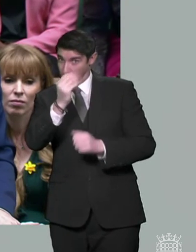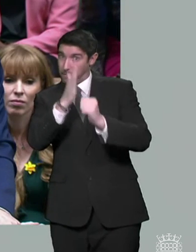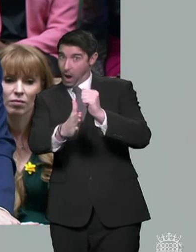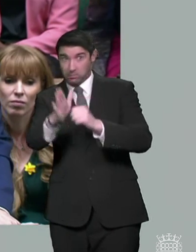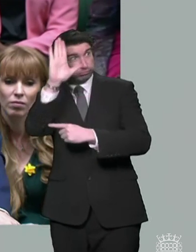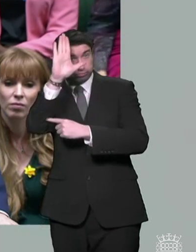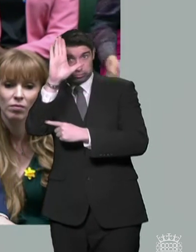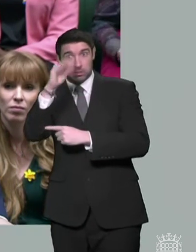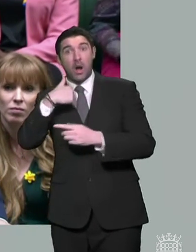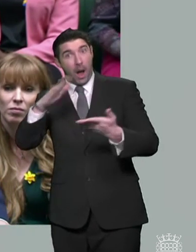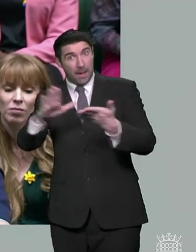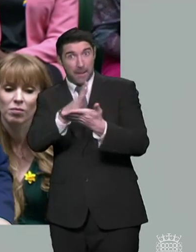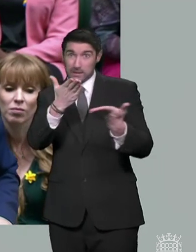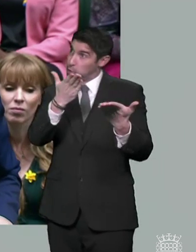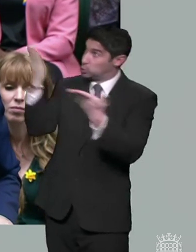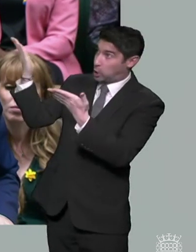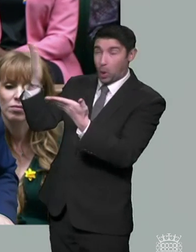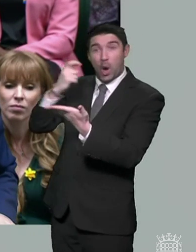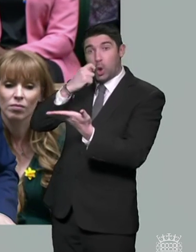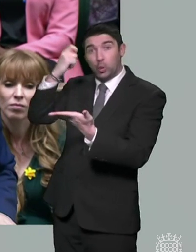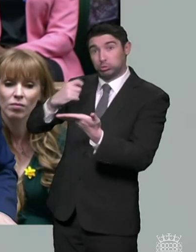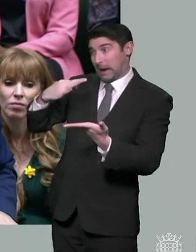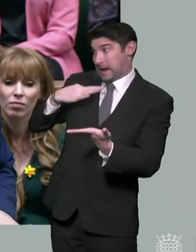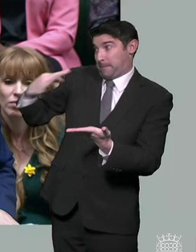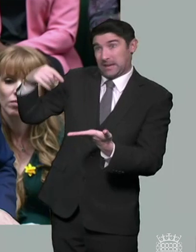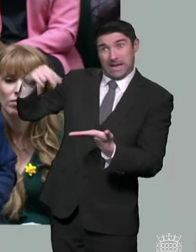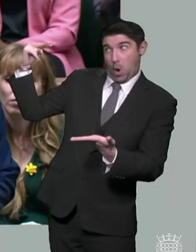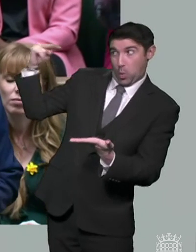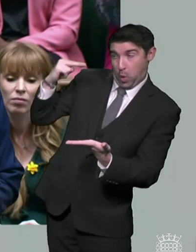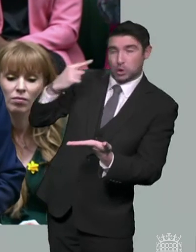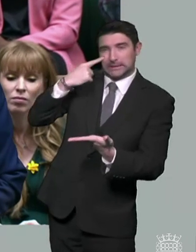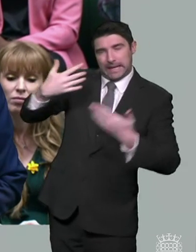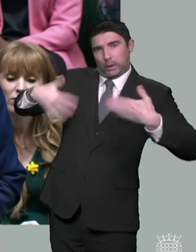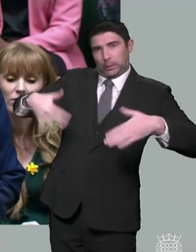I am very pleased that we can show that unity with the ambassador here watching us.